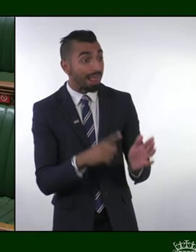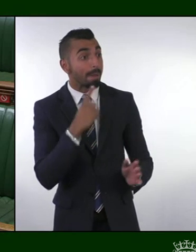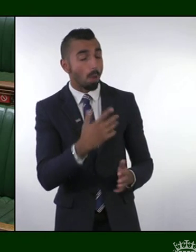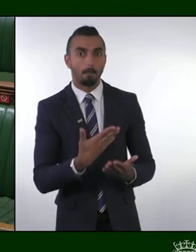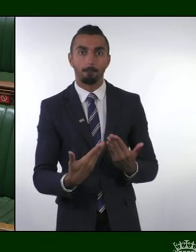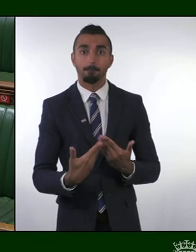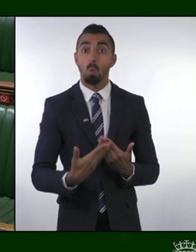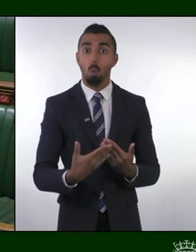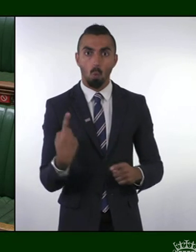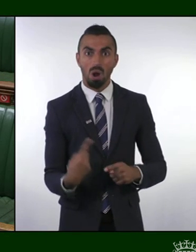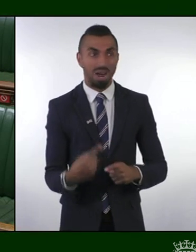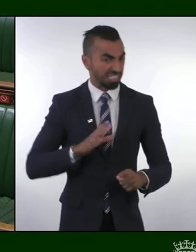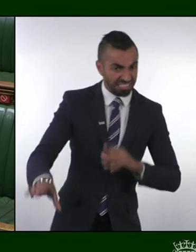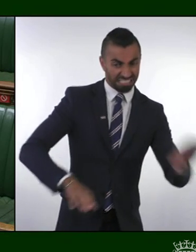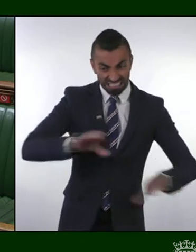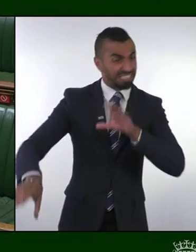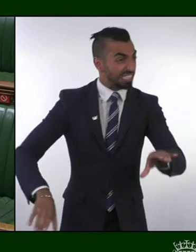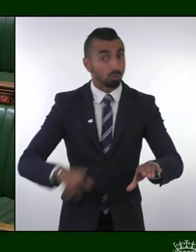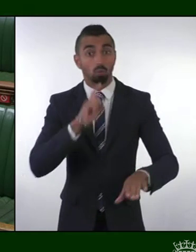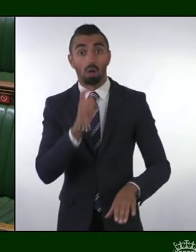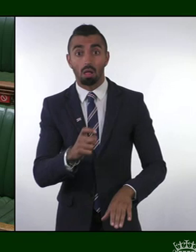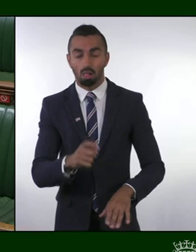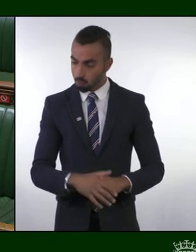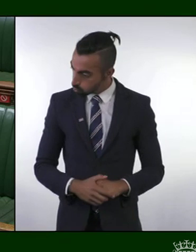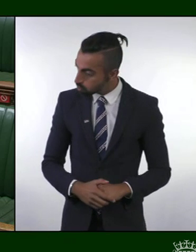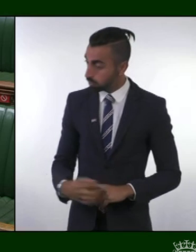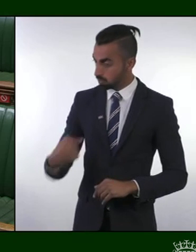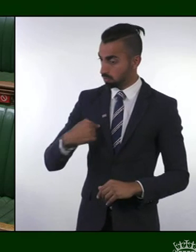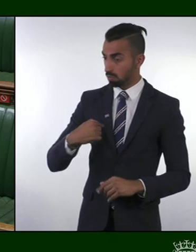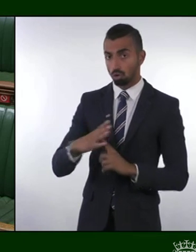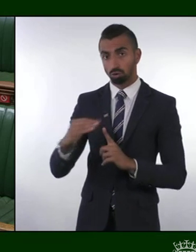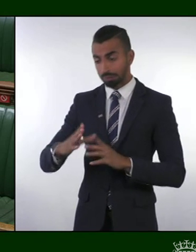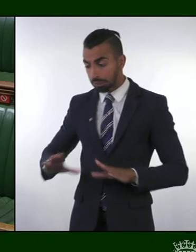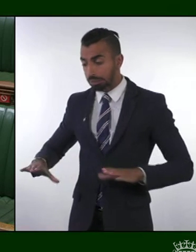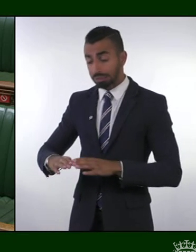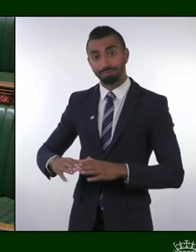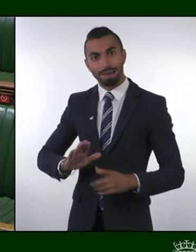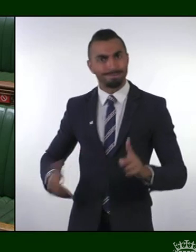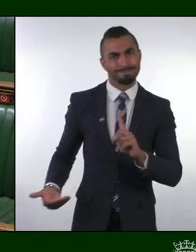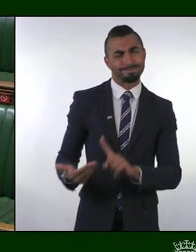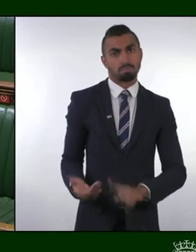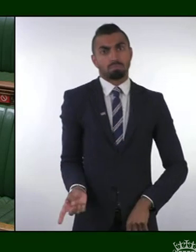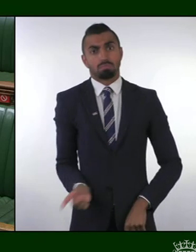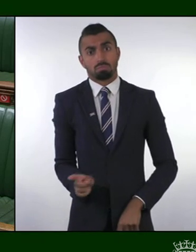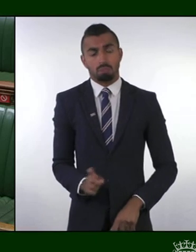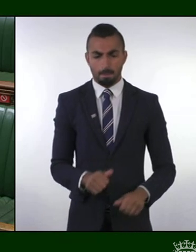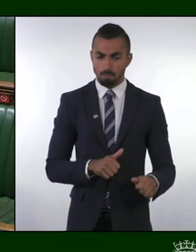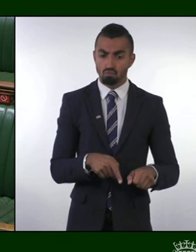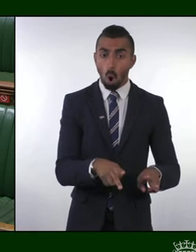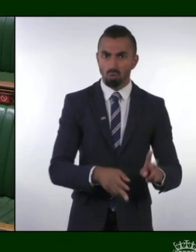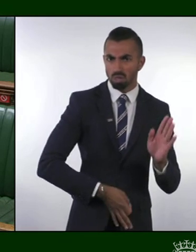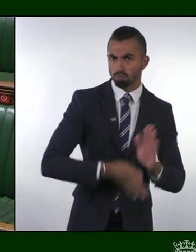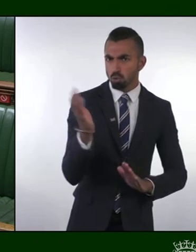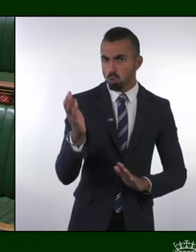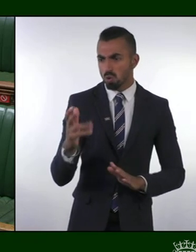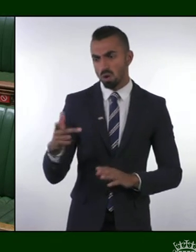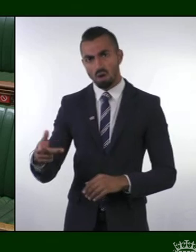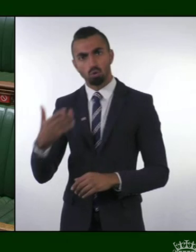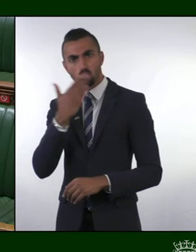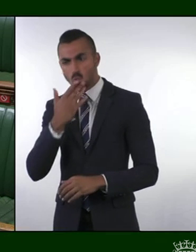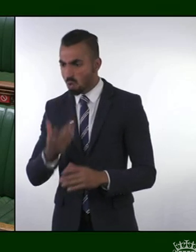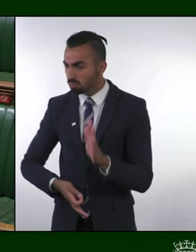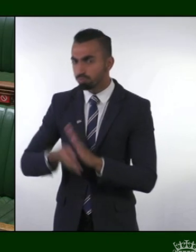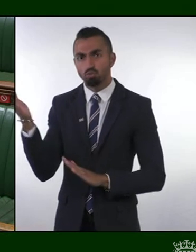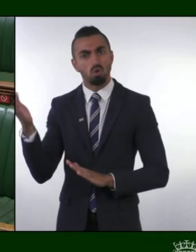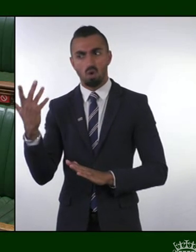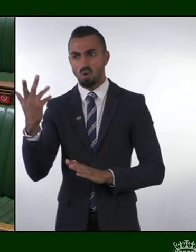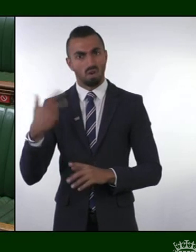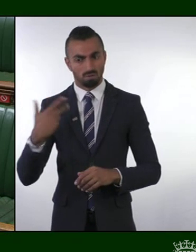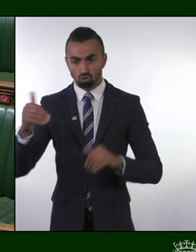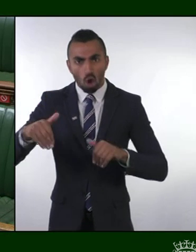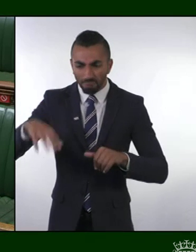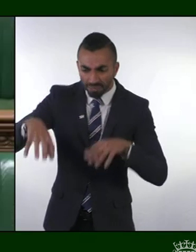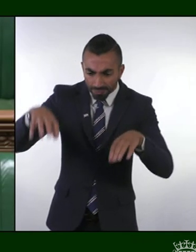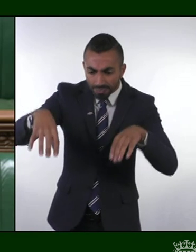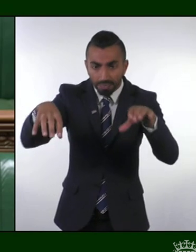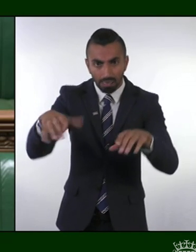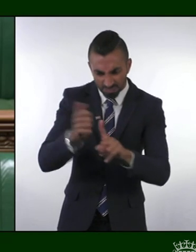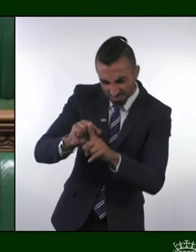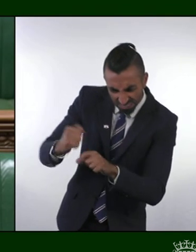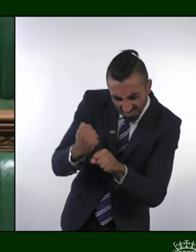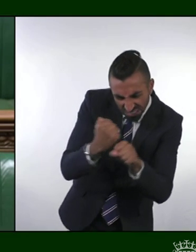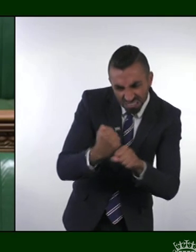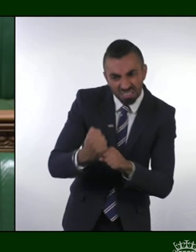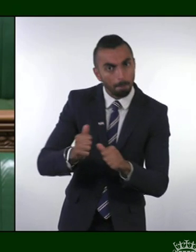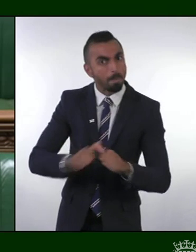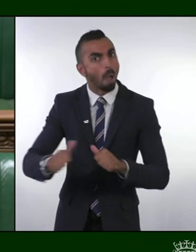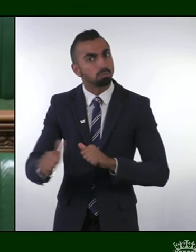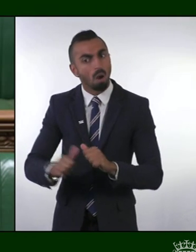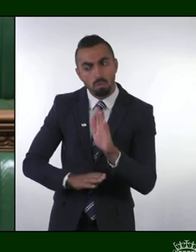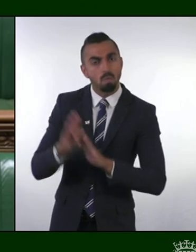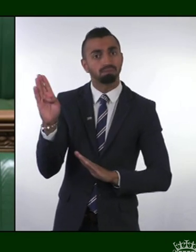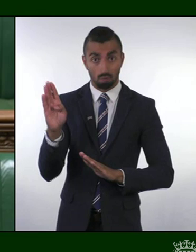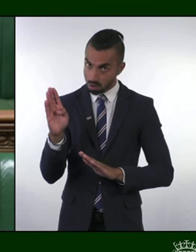We are doubling down on our ambition to level up, with better roads, better schools, better hospitals and better high streets, creating jobs in all four corners of the country.